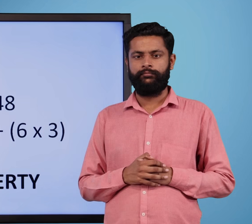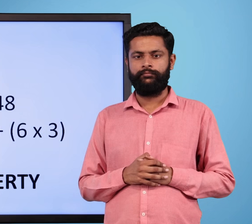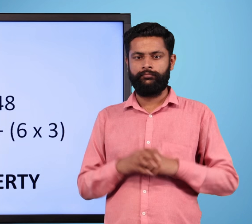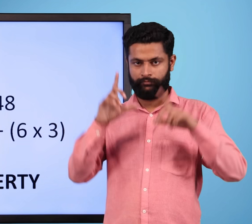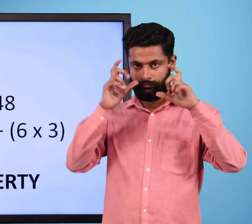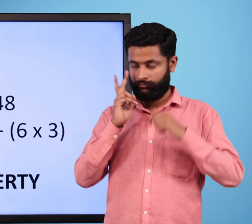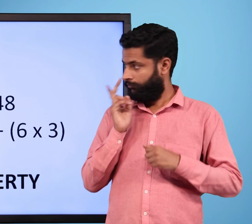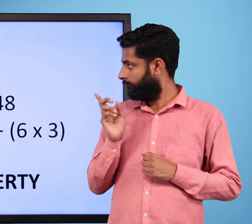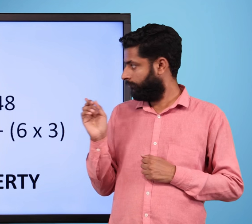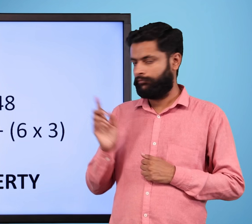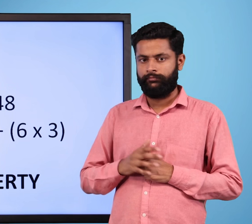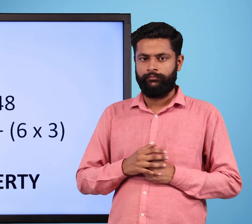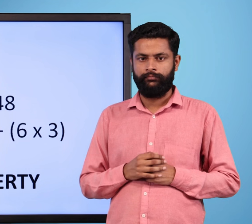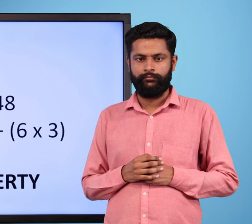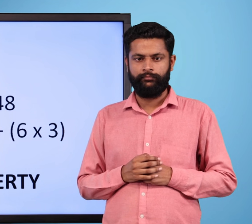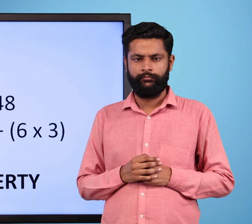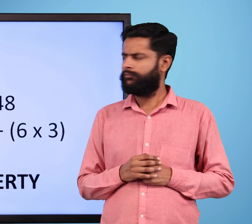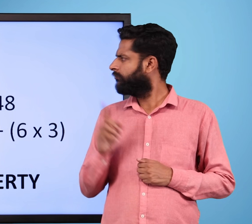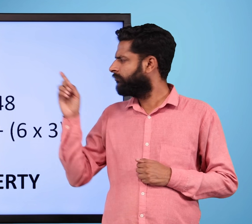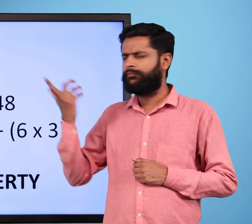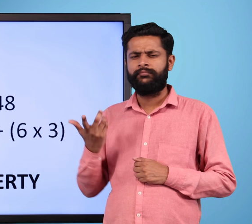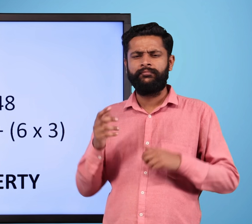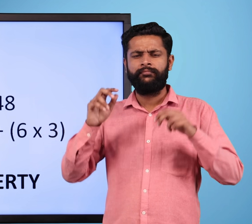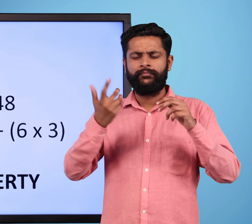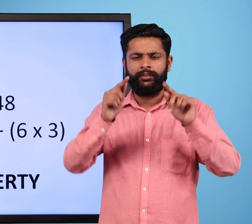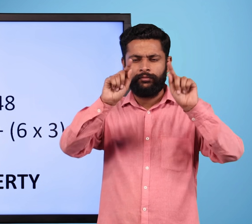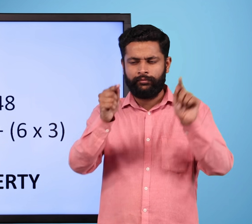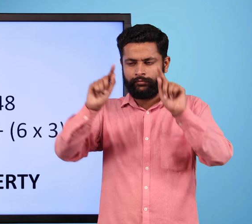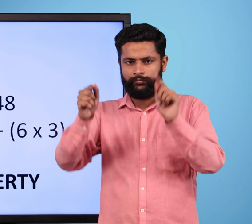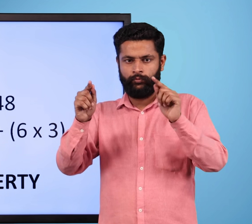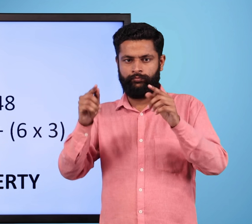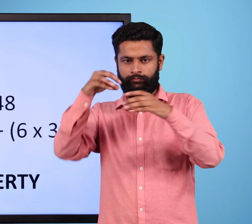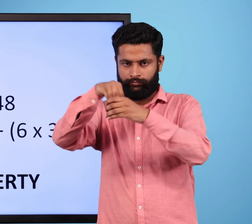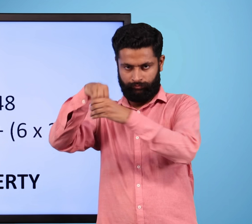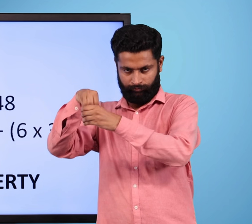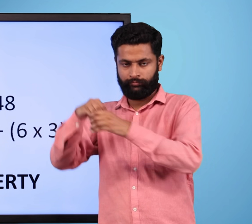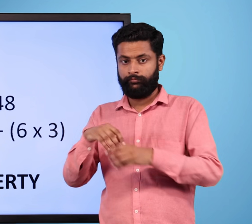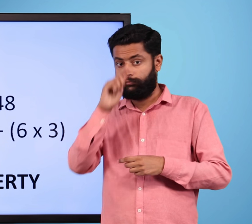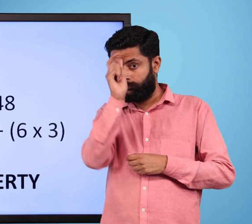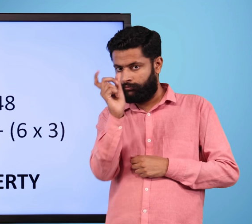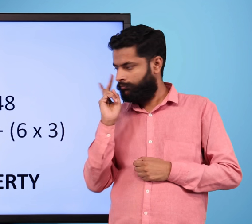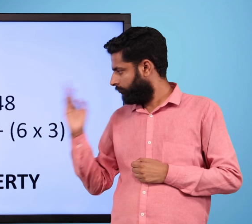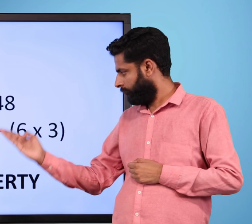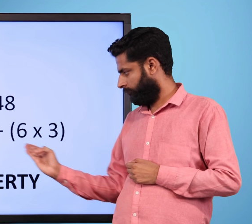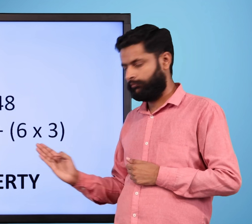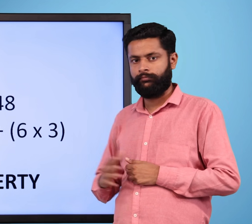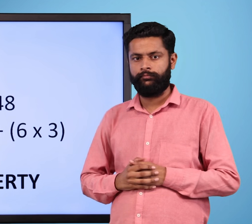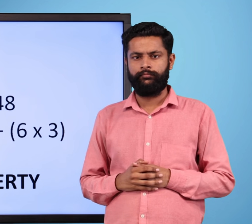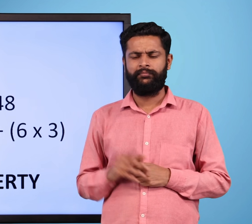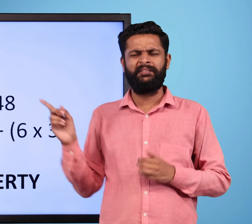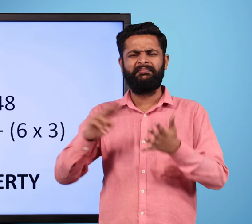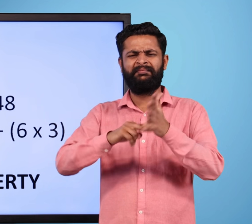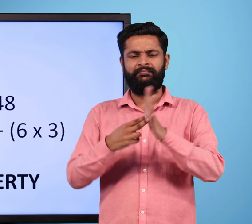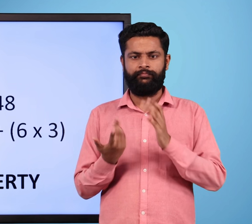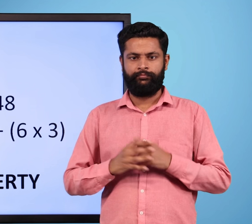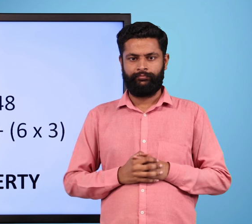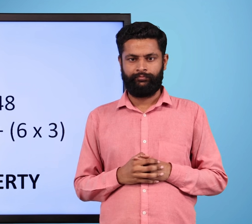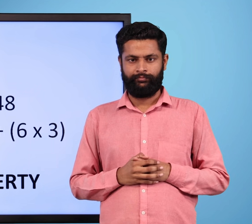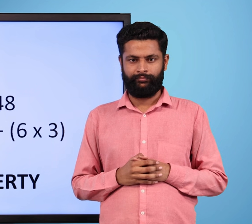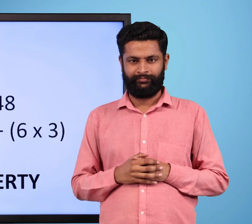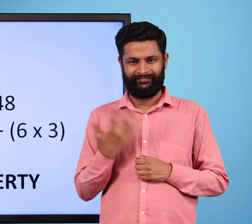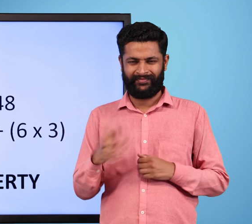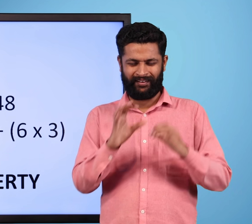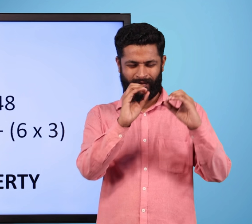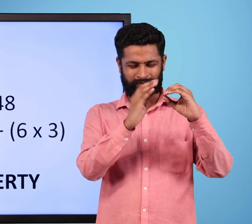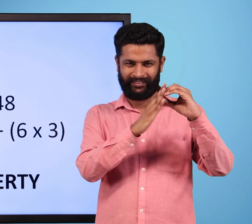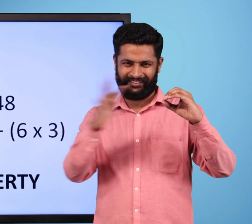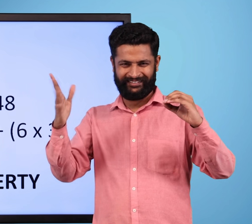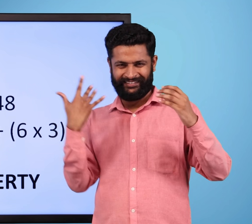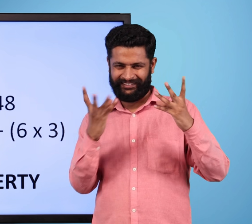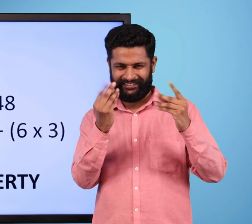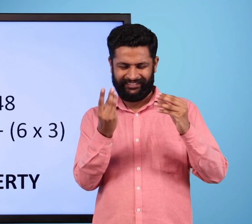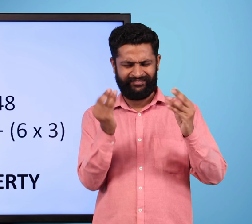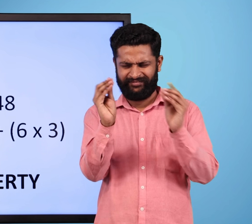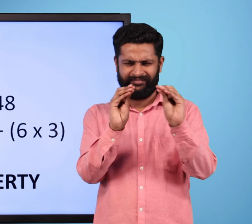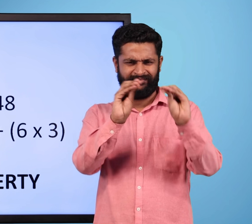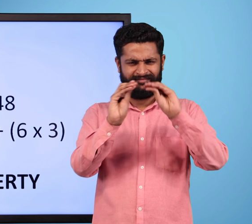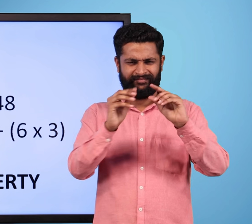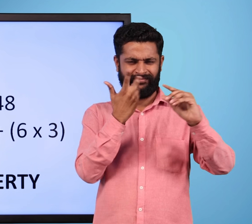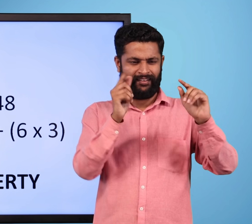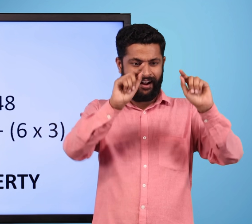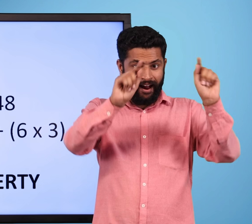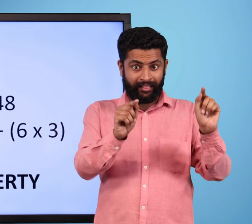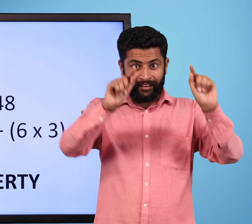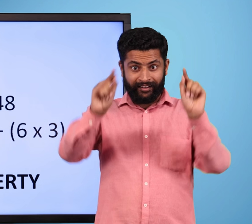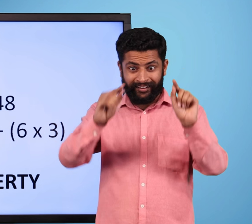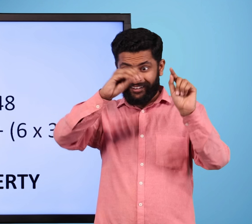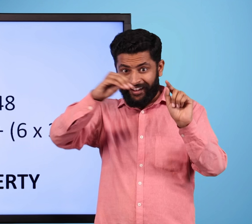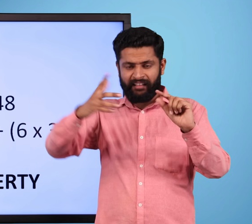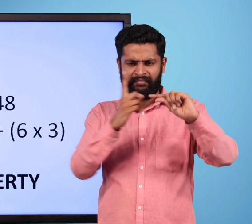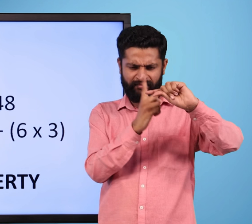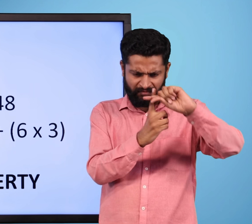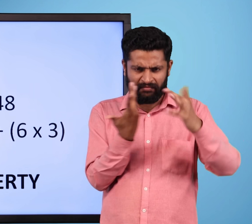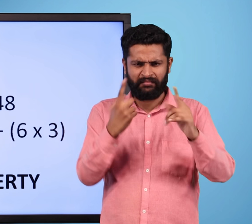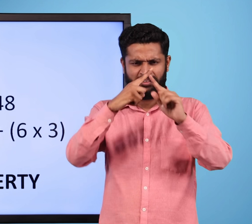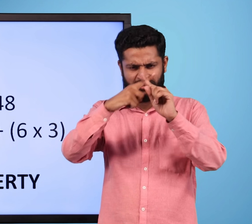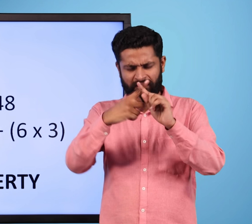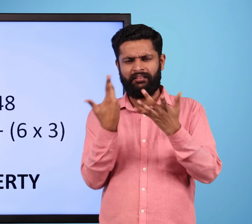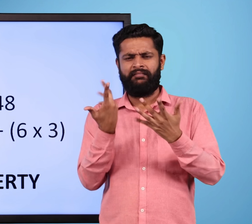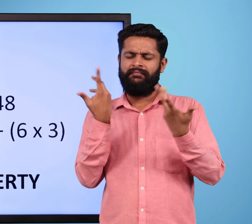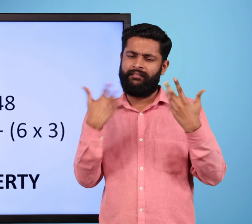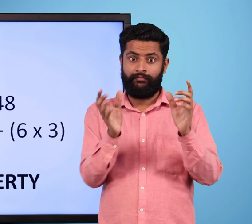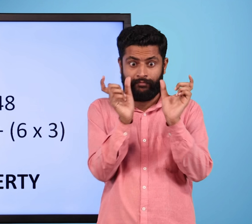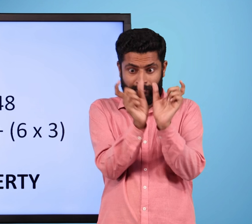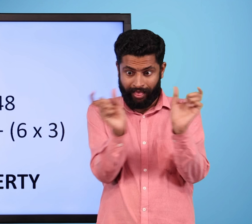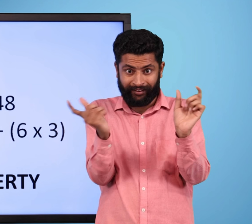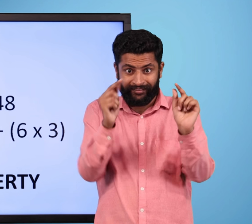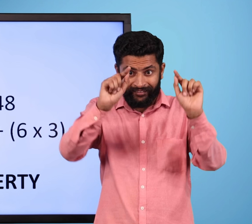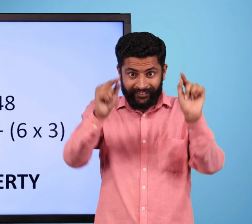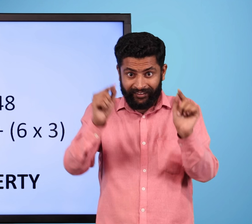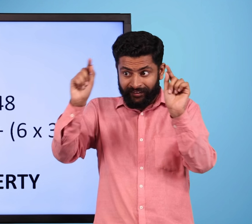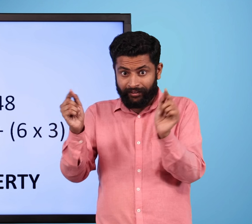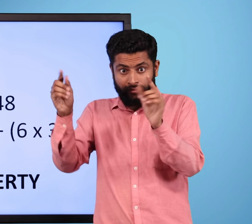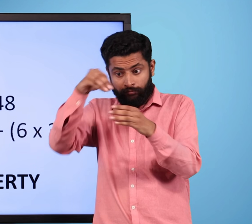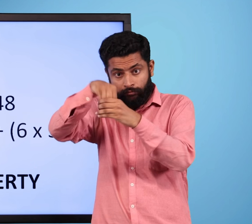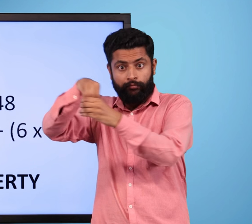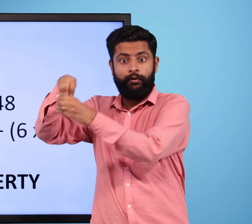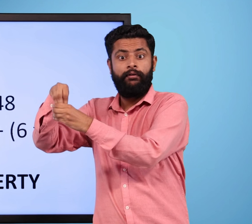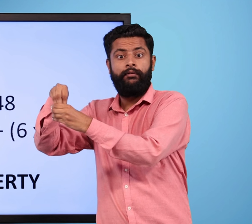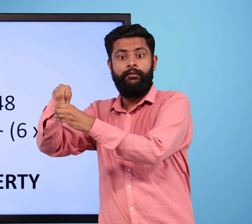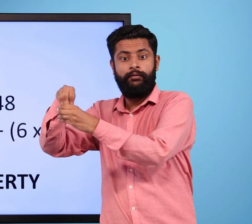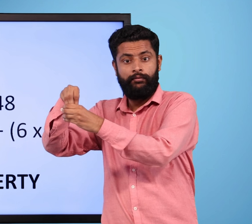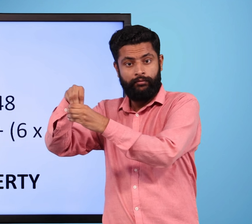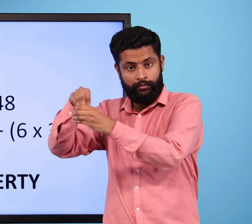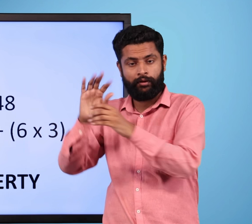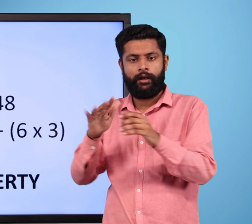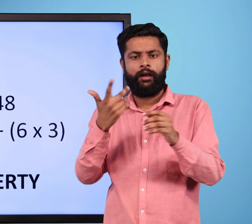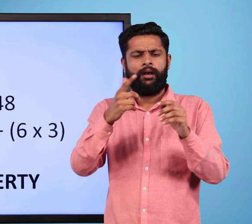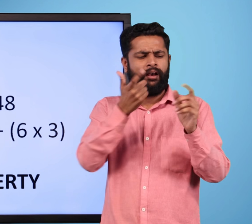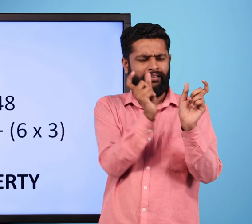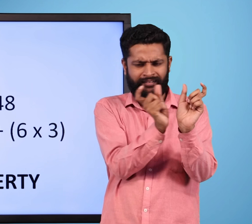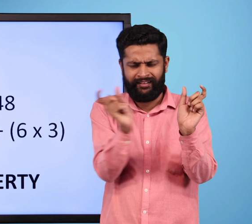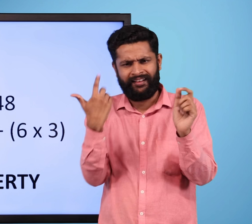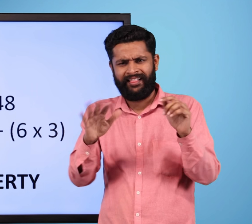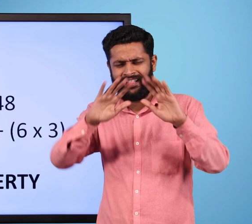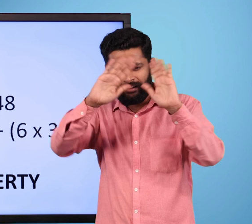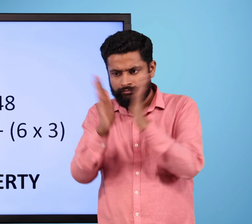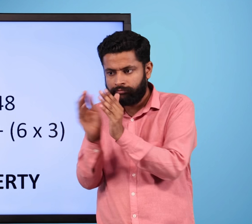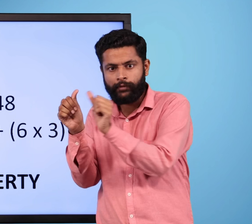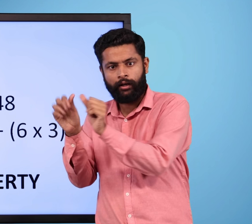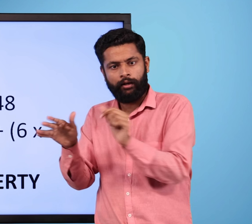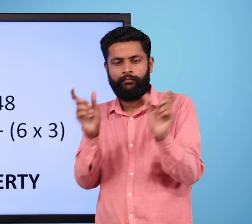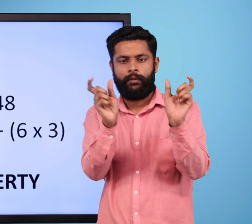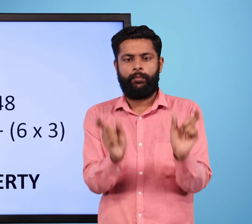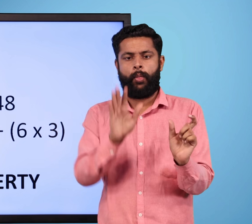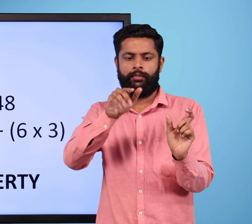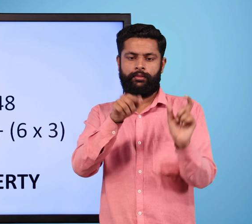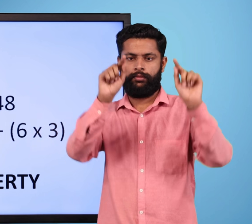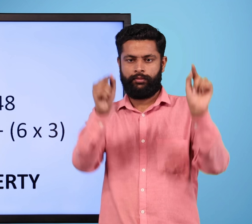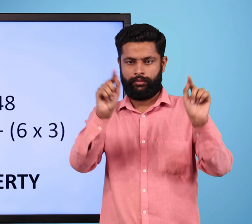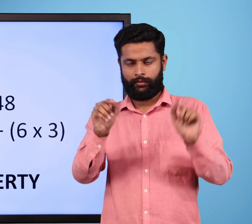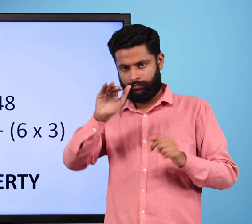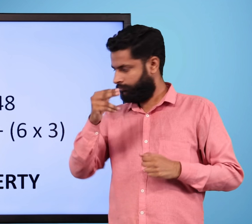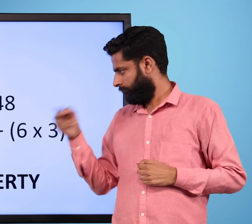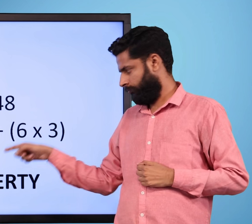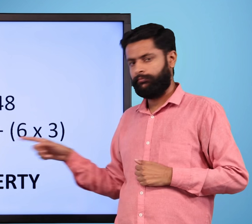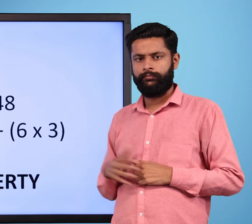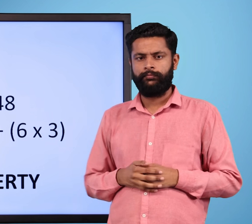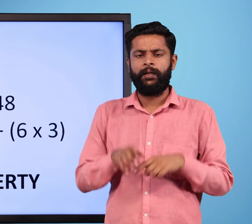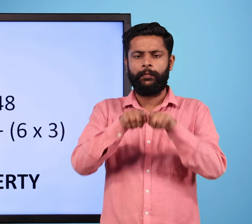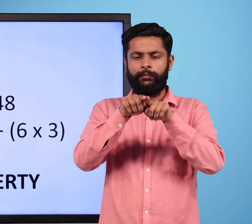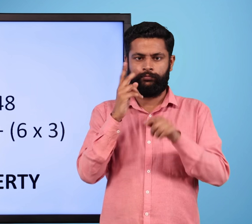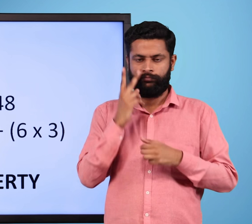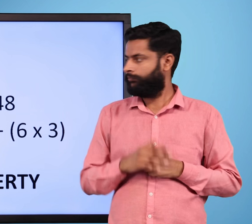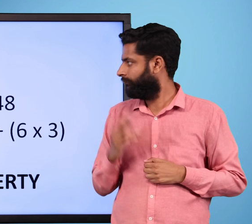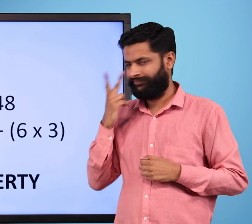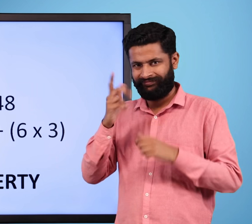Distributive property When we say that multiplication is distributive over addition for whole numbers, it means that when a number is multiplied by the sum of two numbers, the result is the same as the sum of the number multiplied individually by the two numbers. For example,